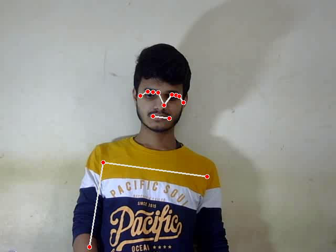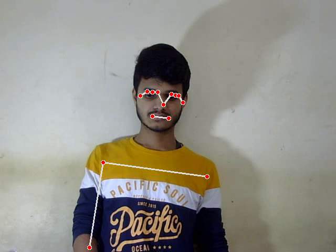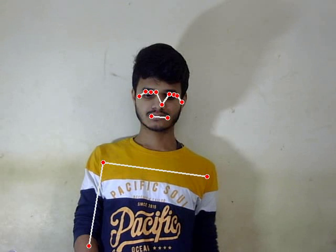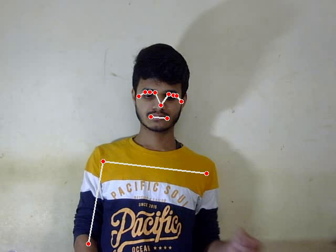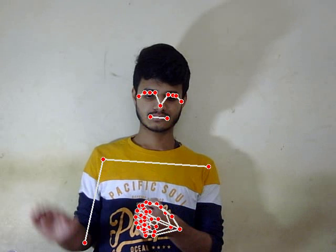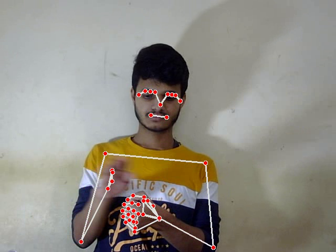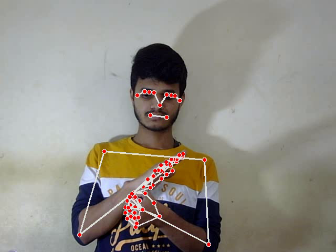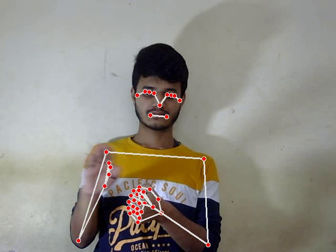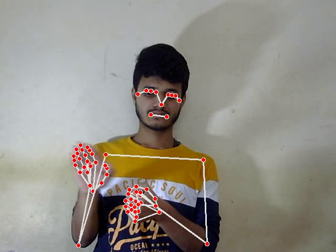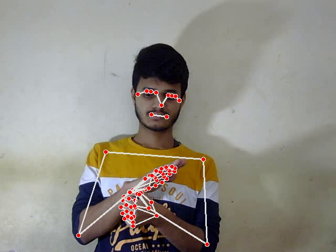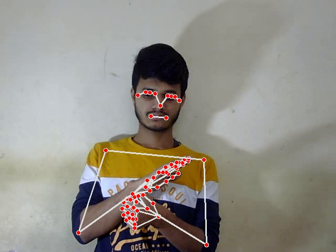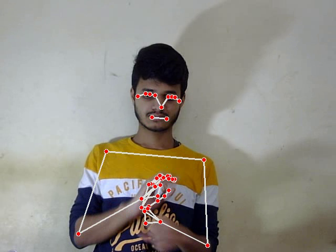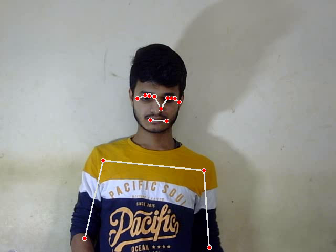busy